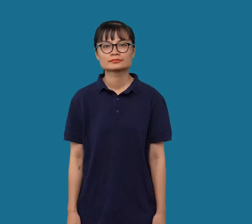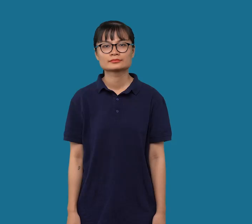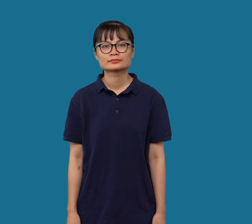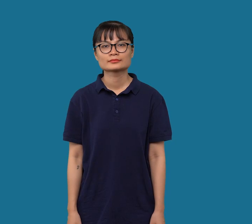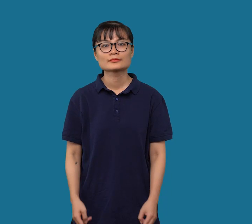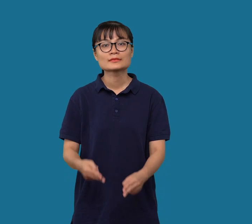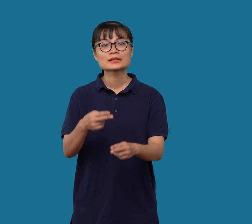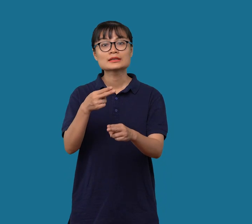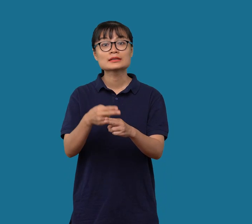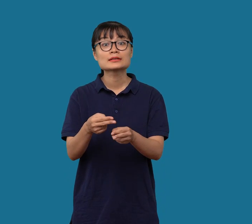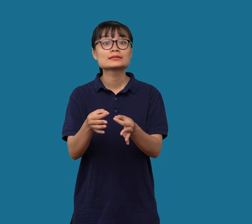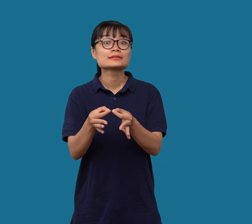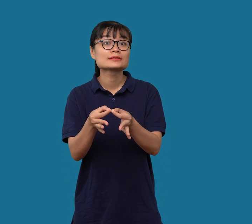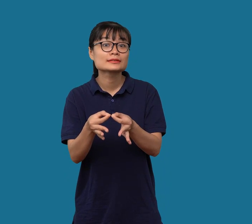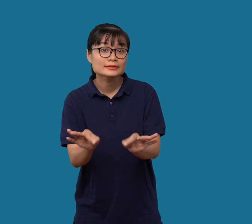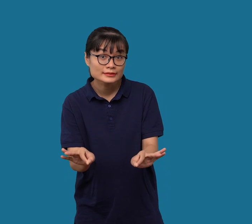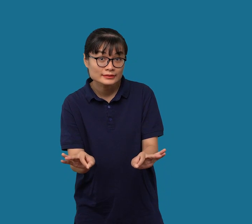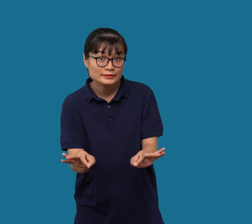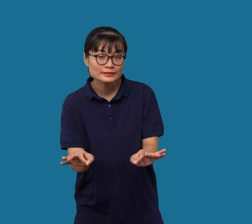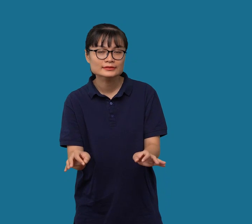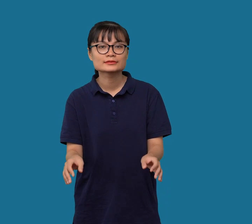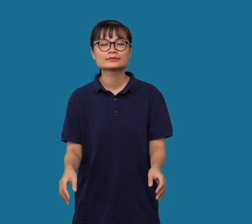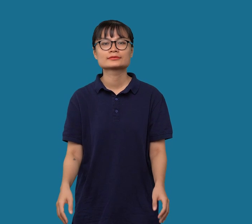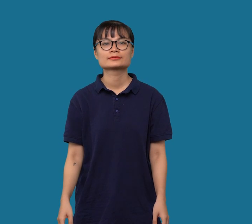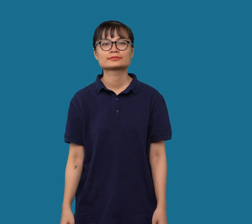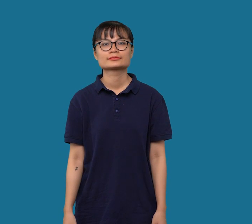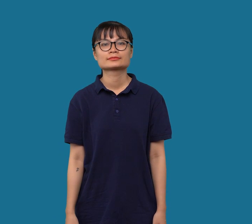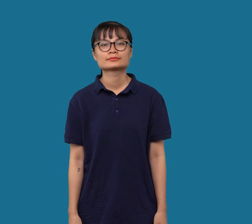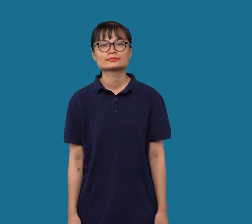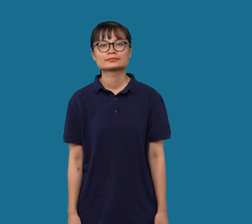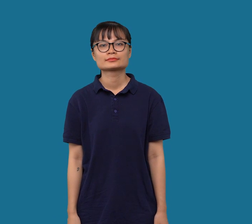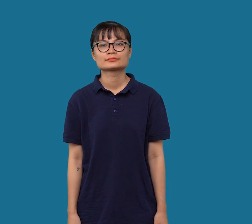tên là gì?